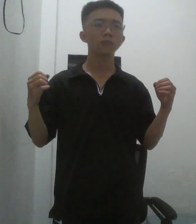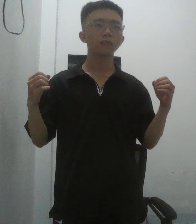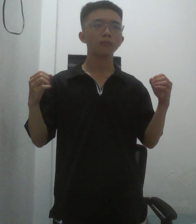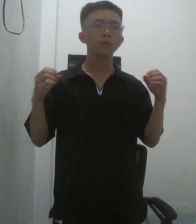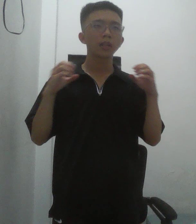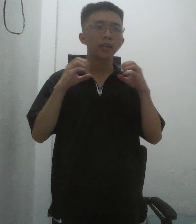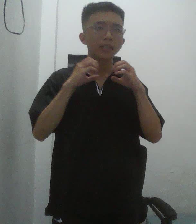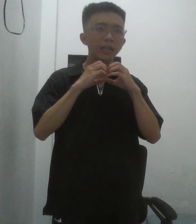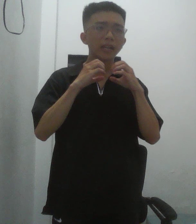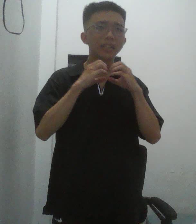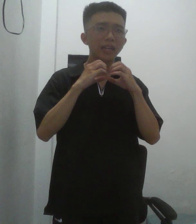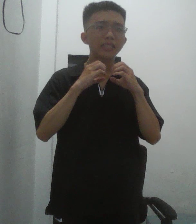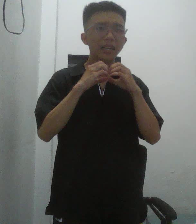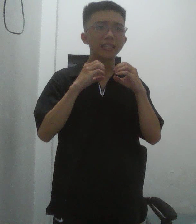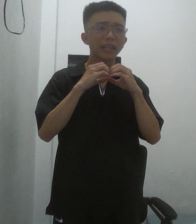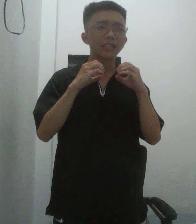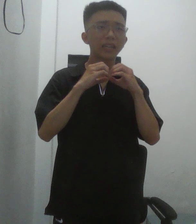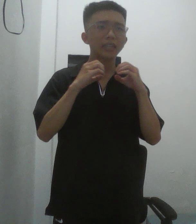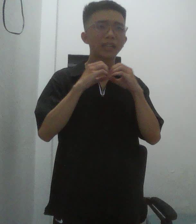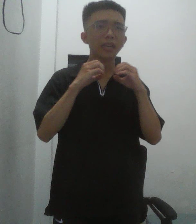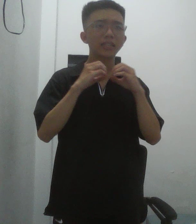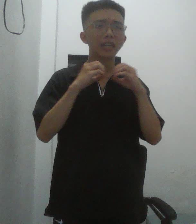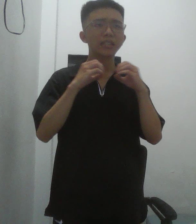cai nhau